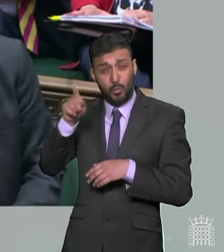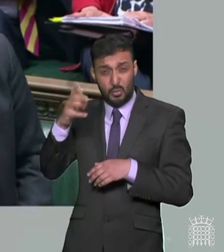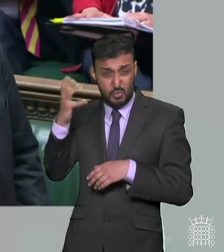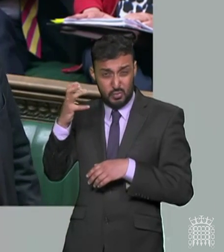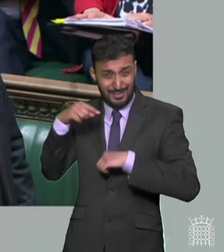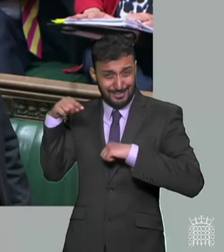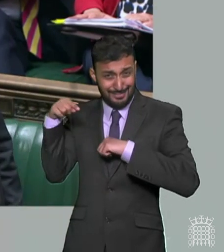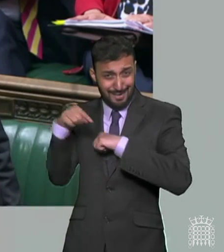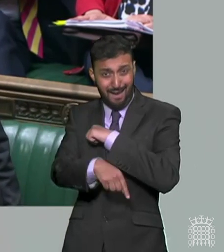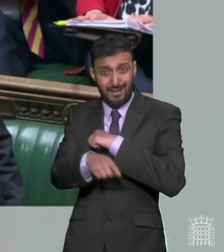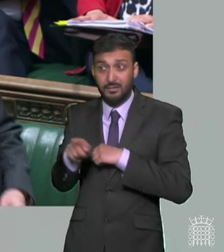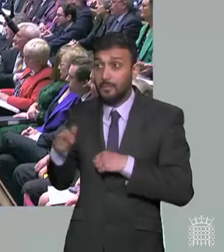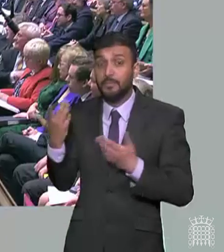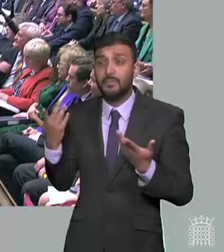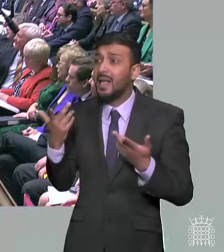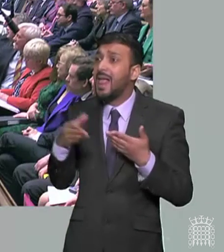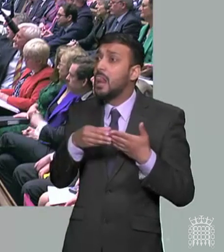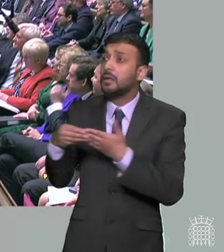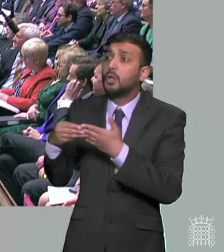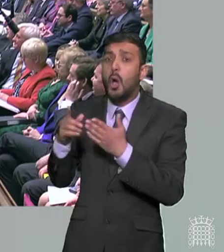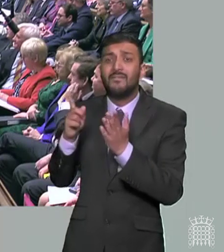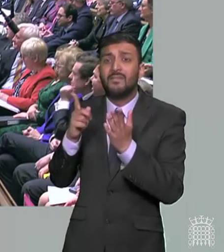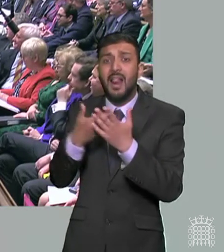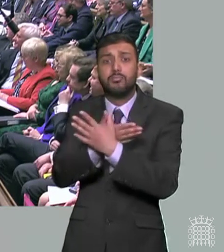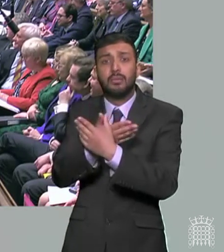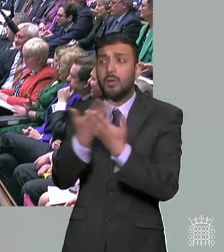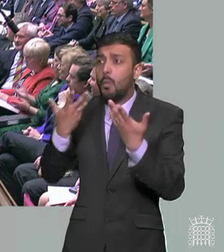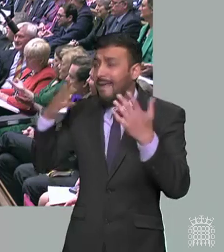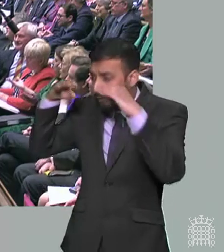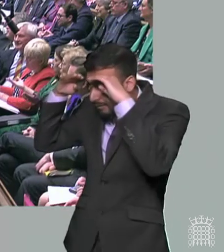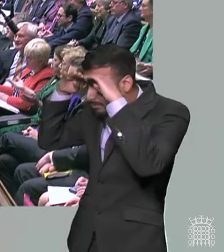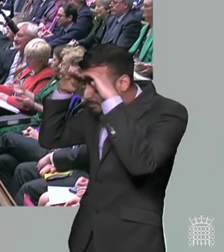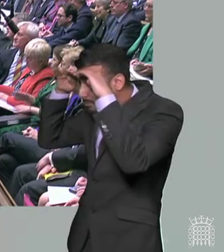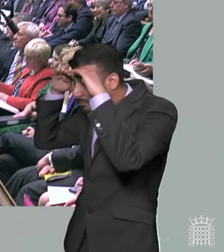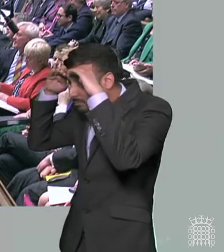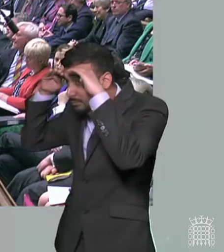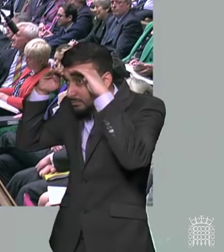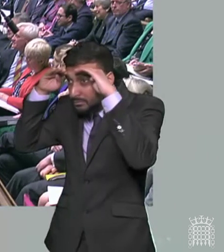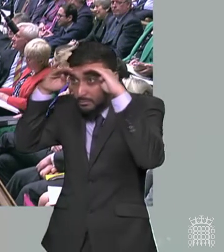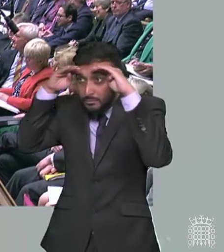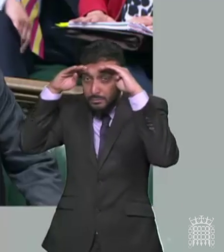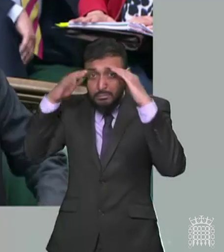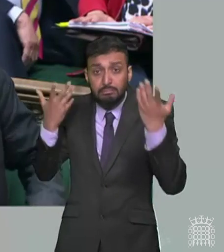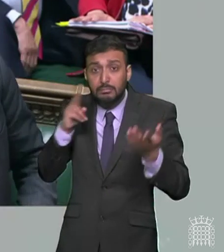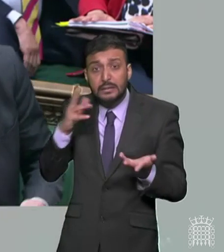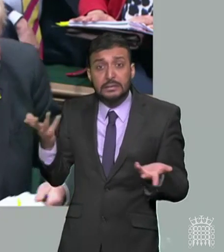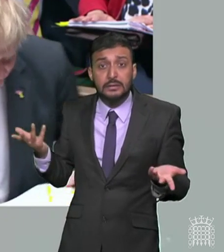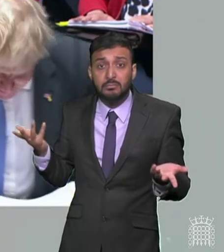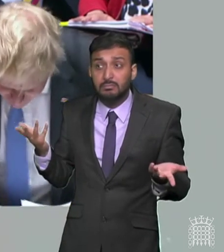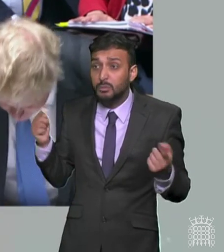I cannot even see the leader of the Liberal Democrats in his place here.